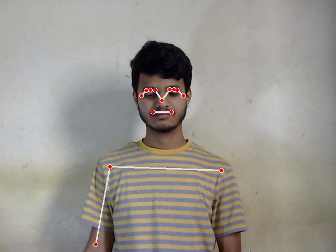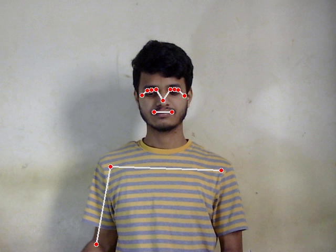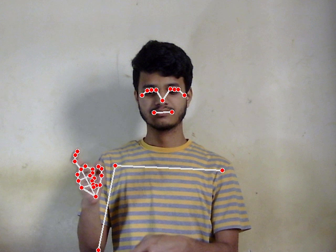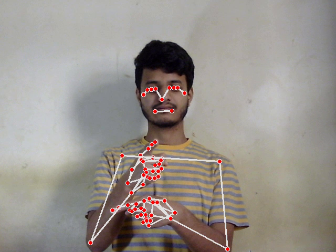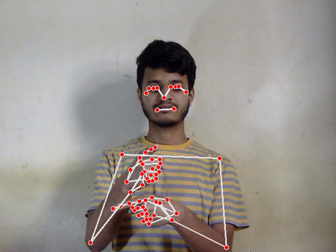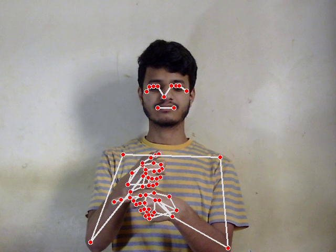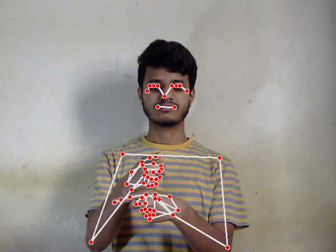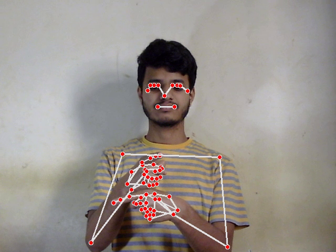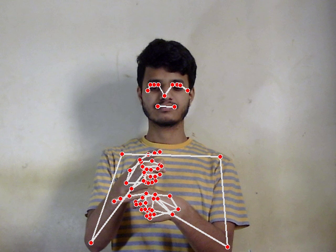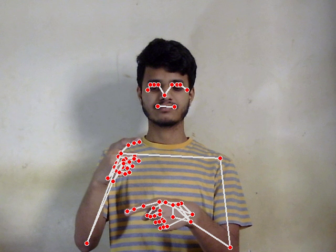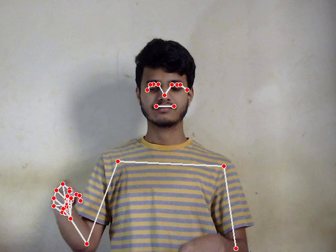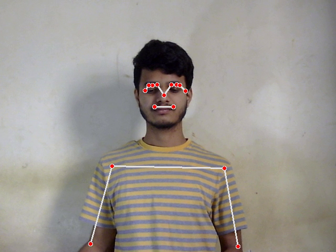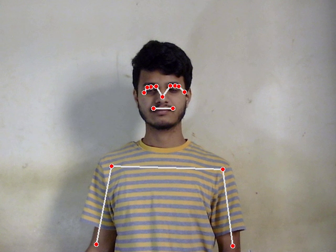right